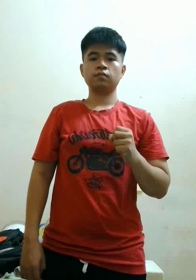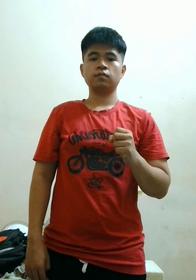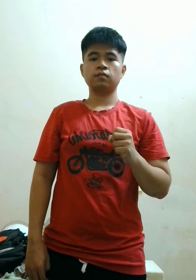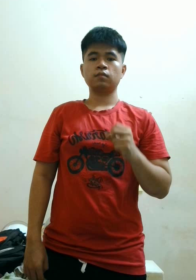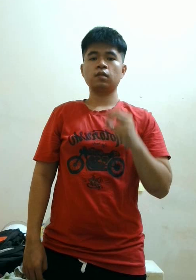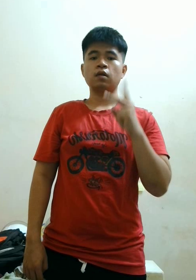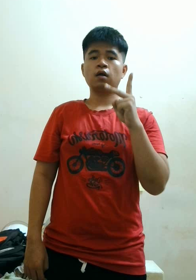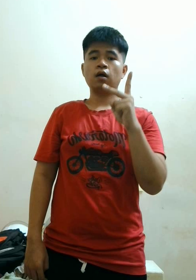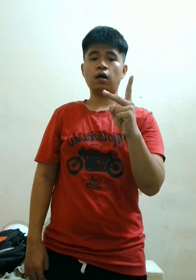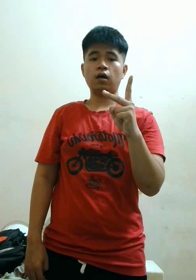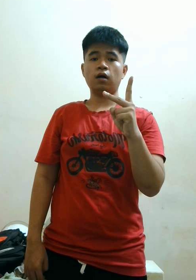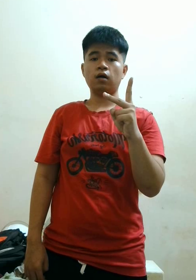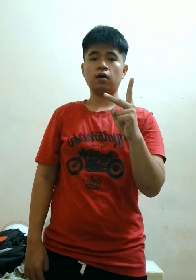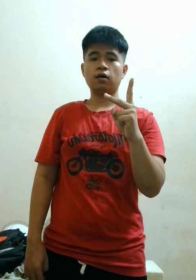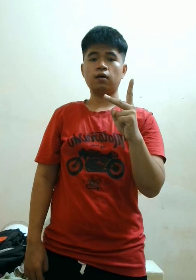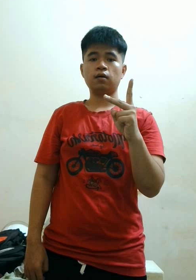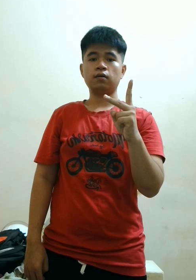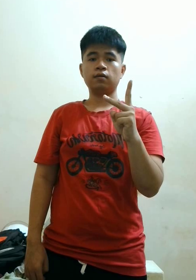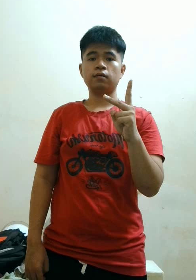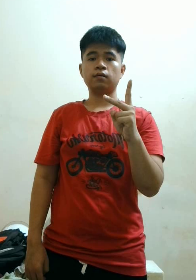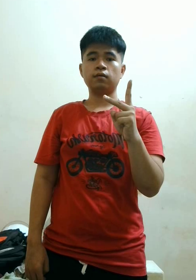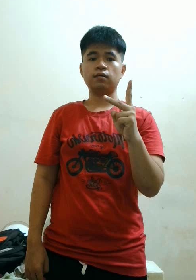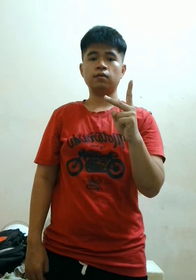h